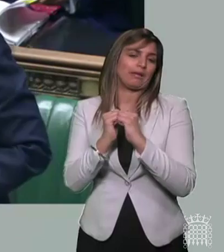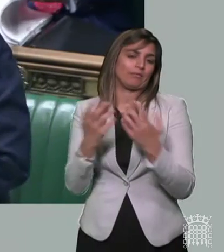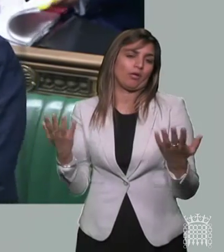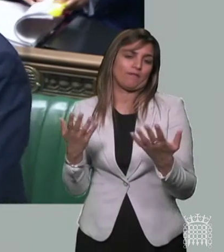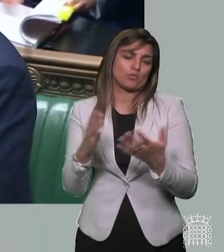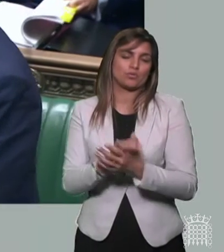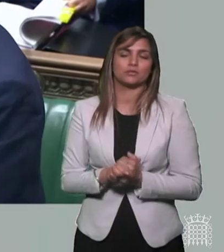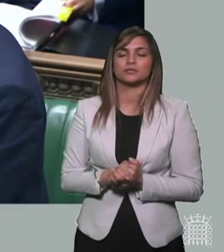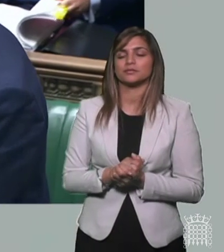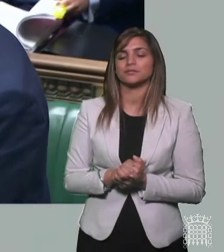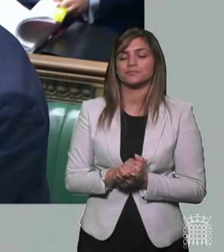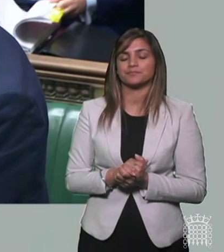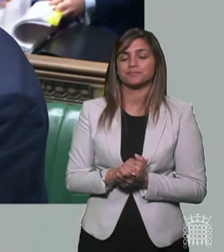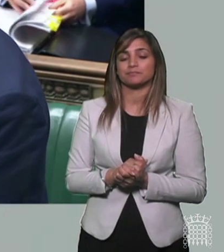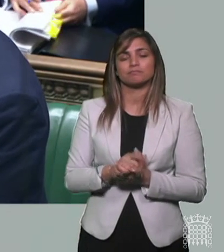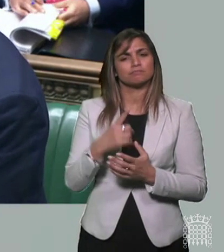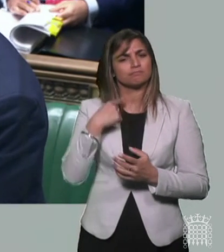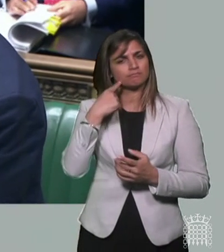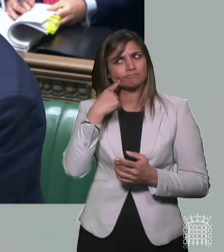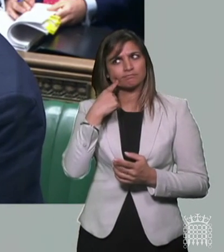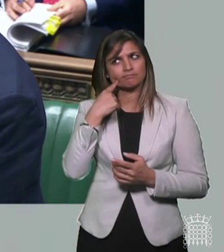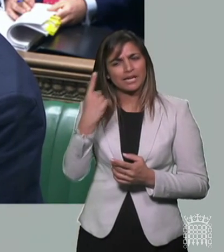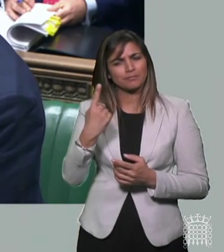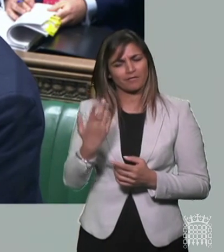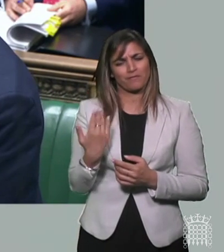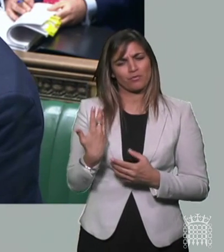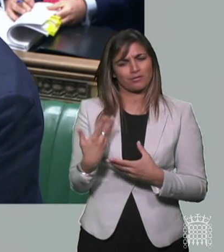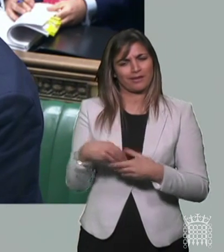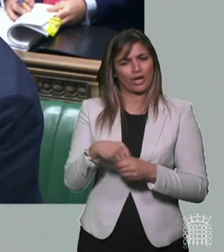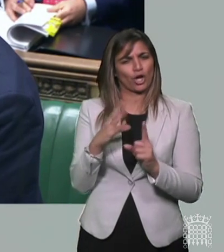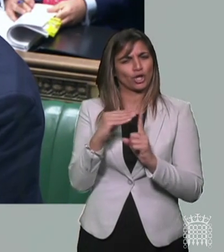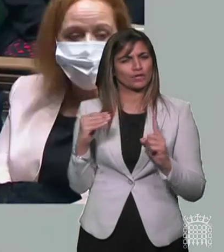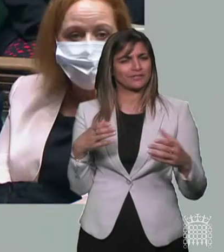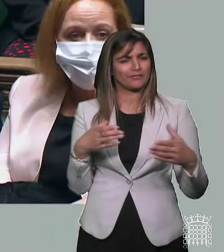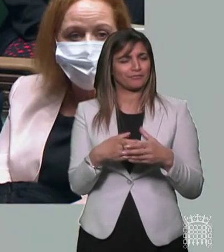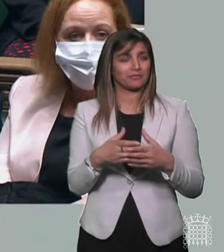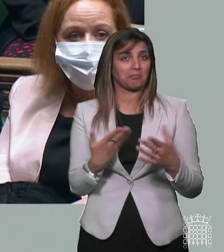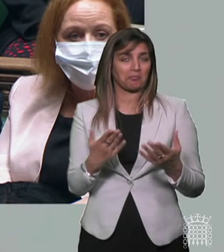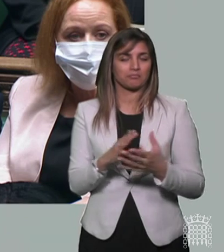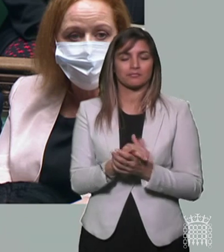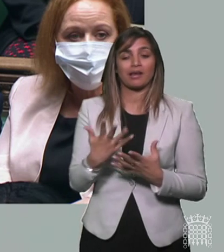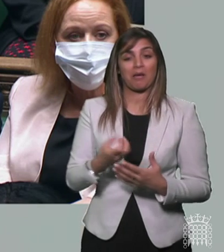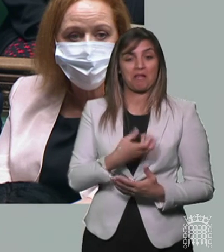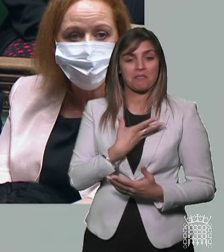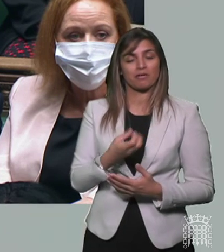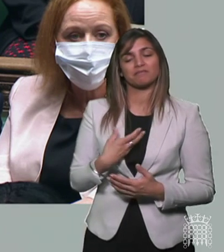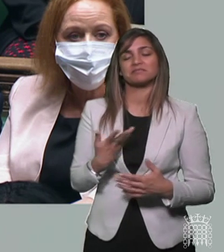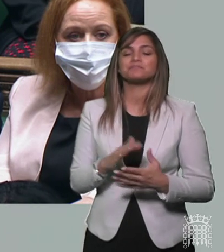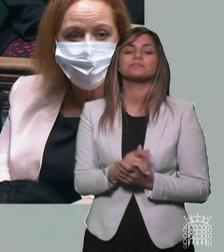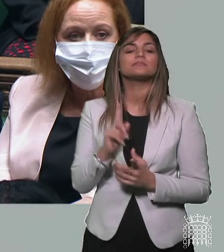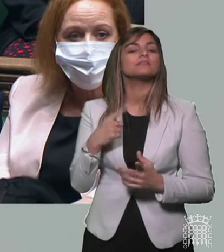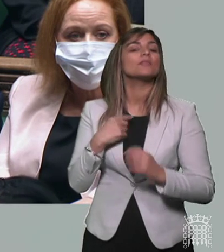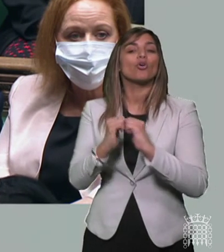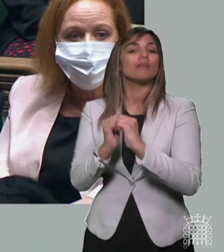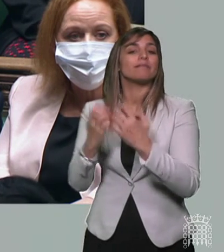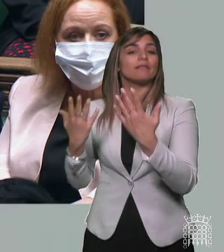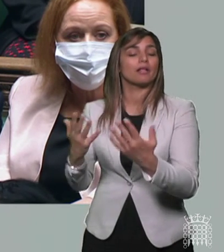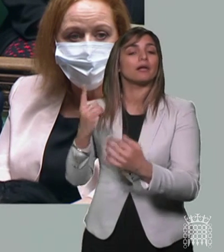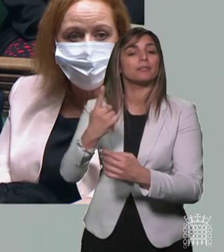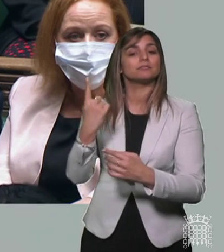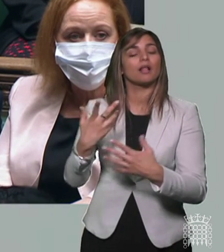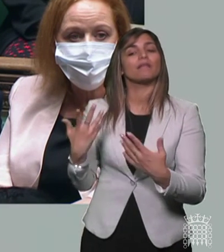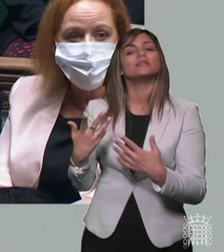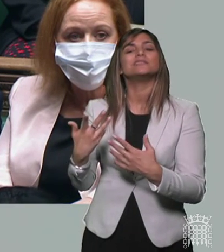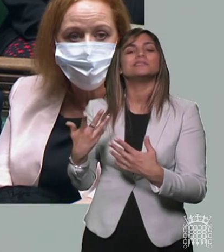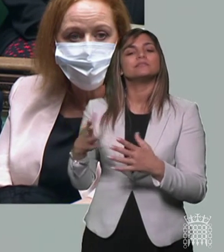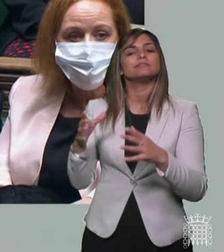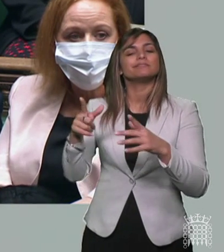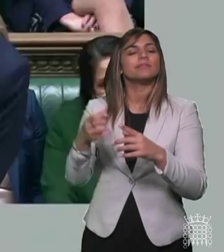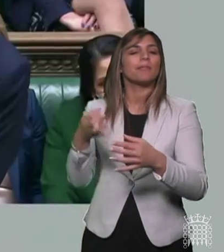the honourable Gentleman—I think a former member of the Conservative party, as I understand it—for his party political advice.